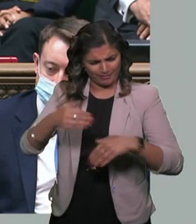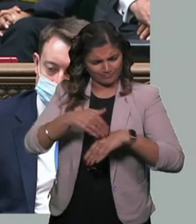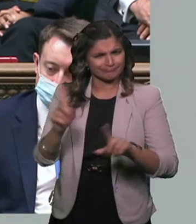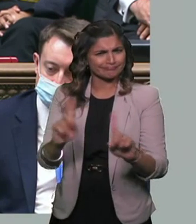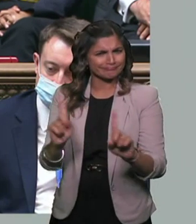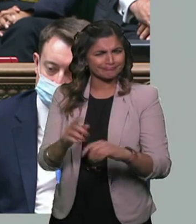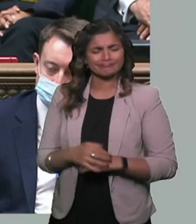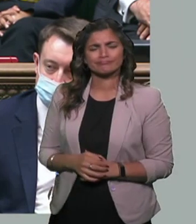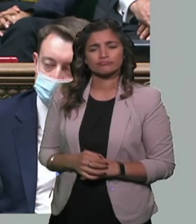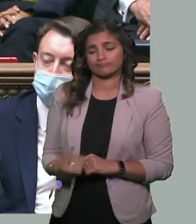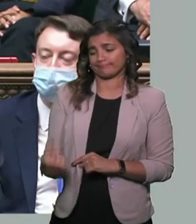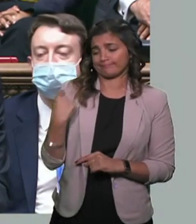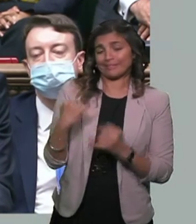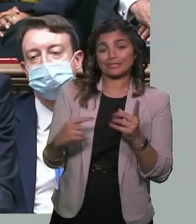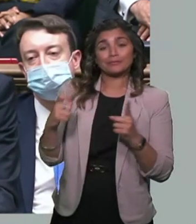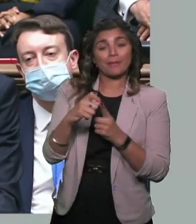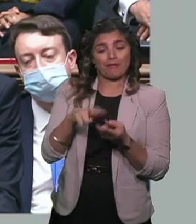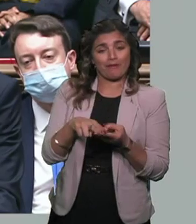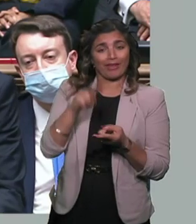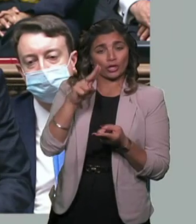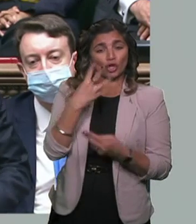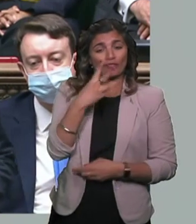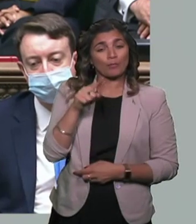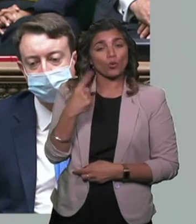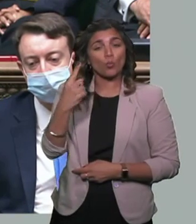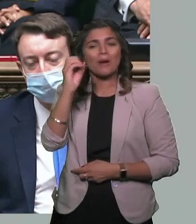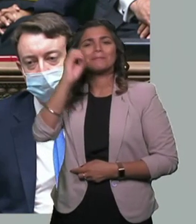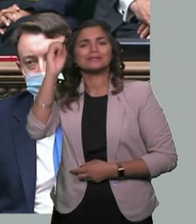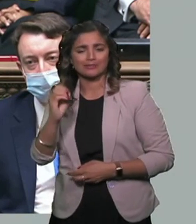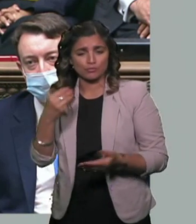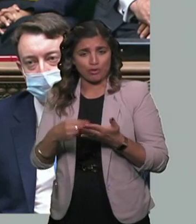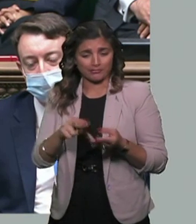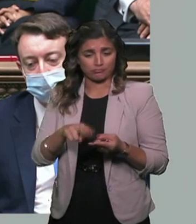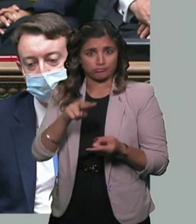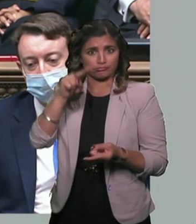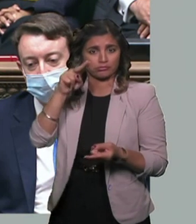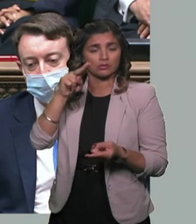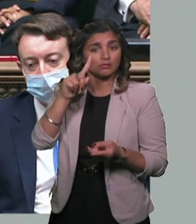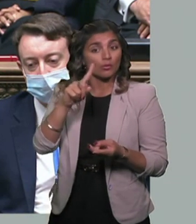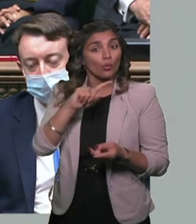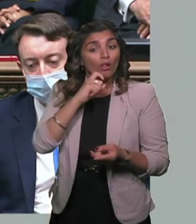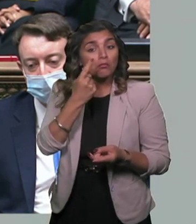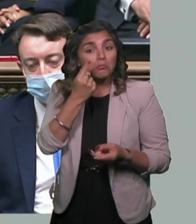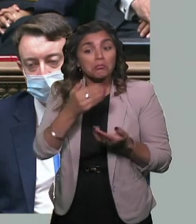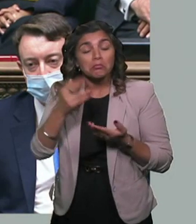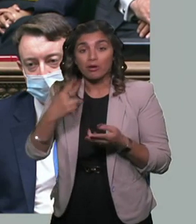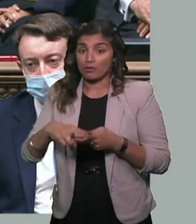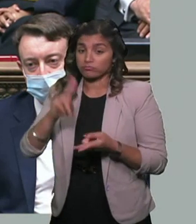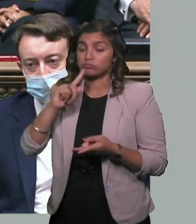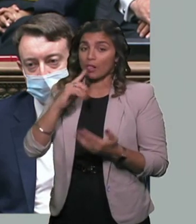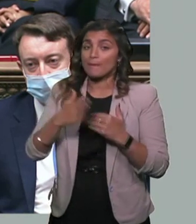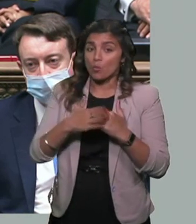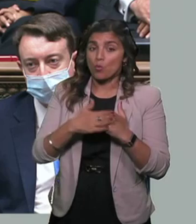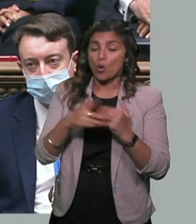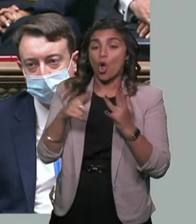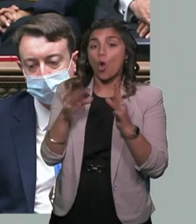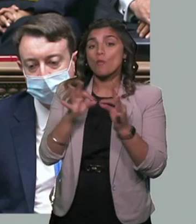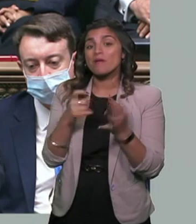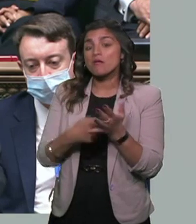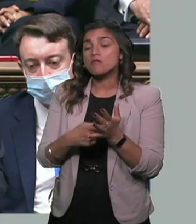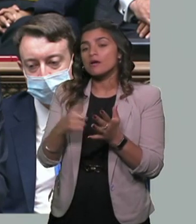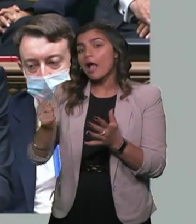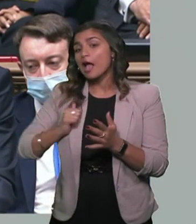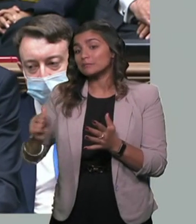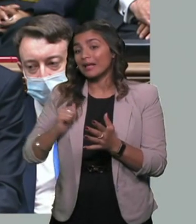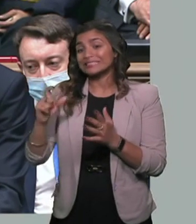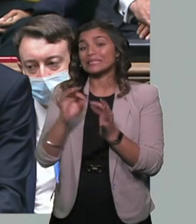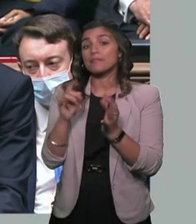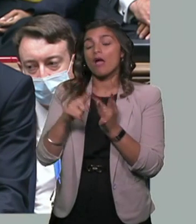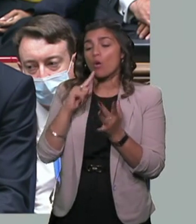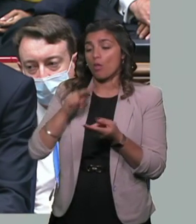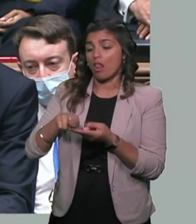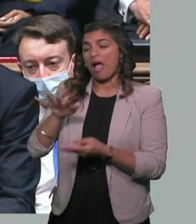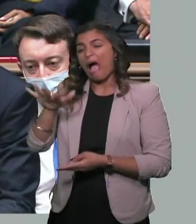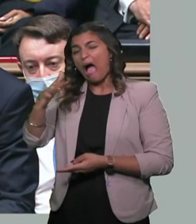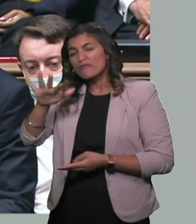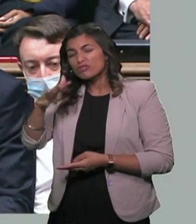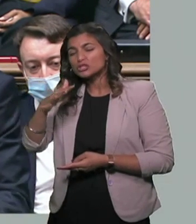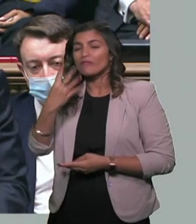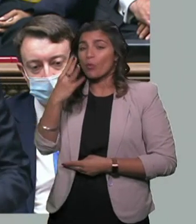Inflation in September was 3.1% and is likely to rise further, with the Office for Budget Responsibility expecting the consumer prices index to average 4% over the next year.